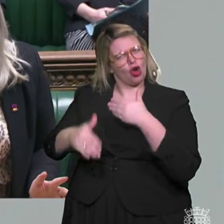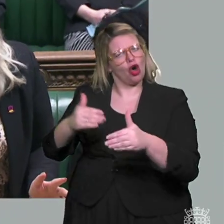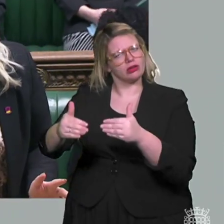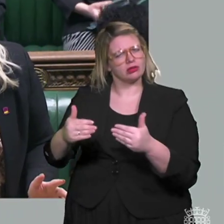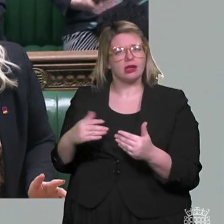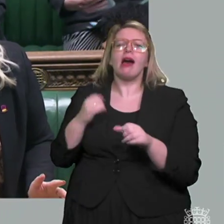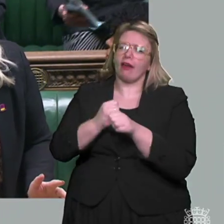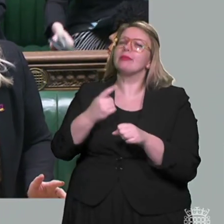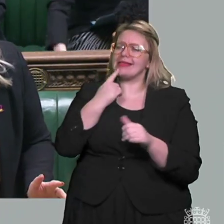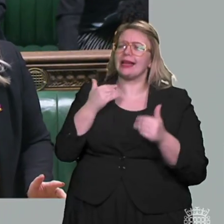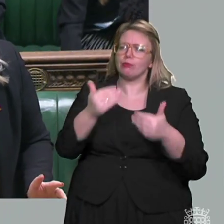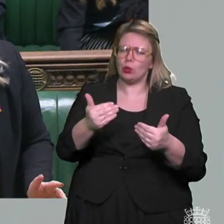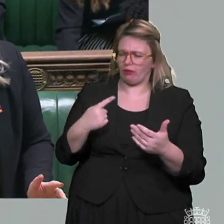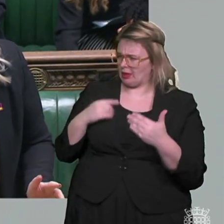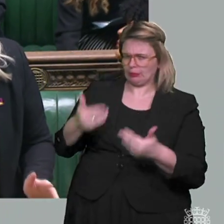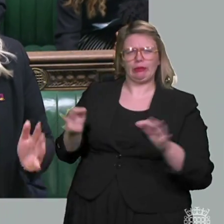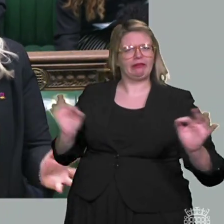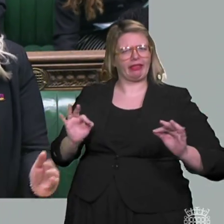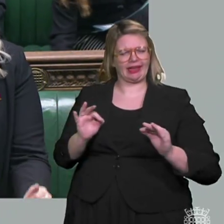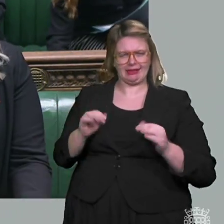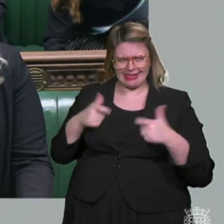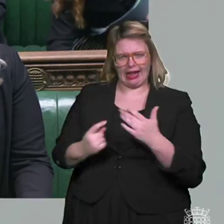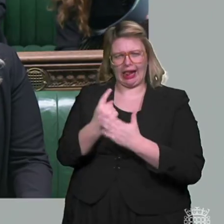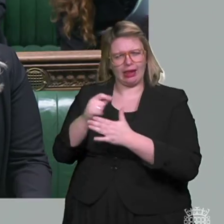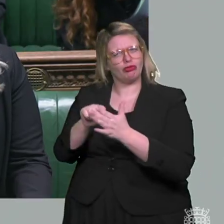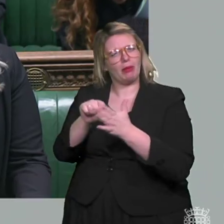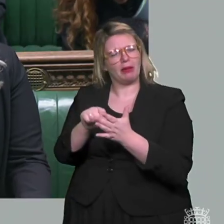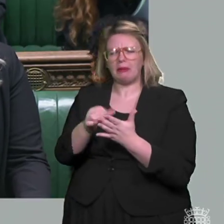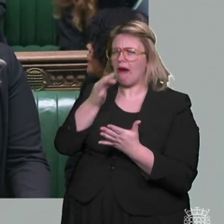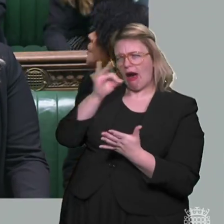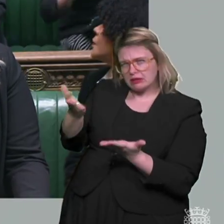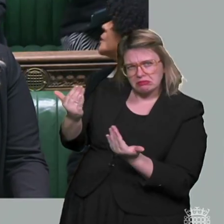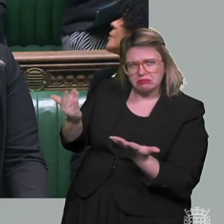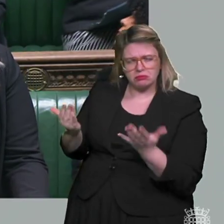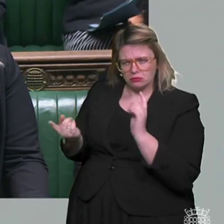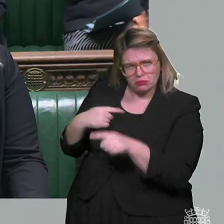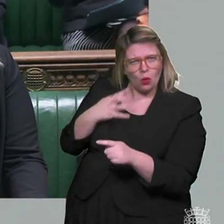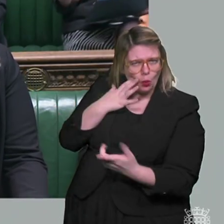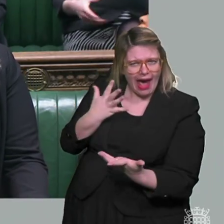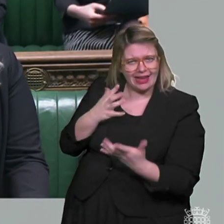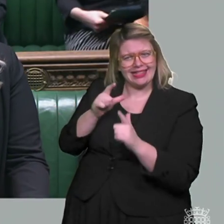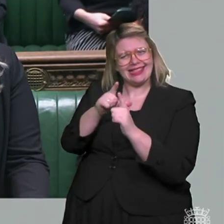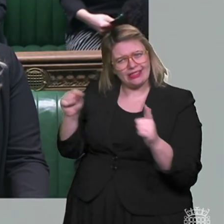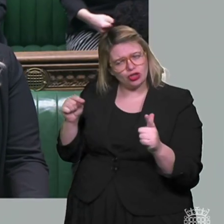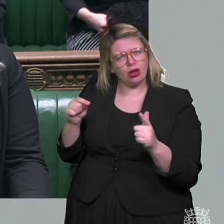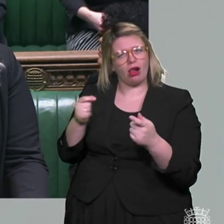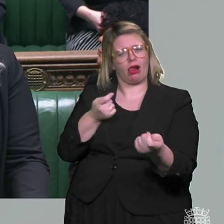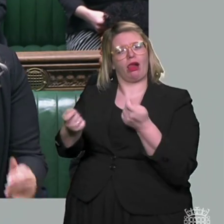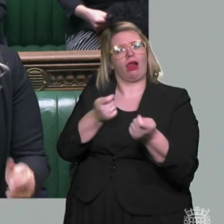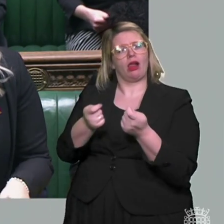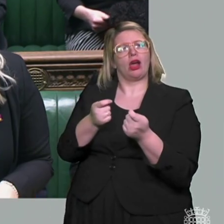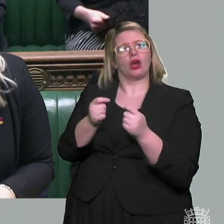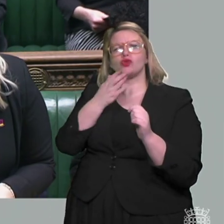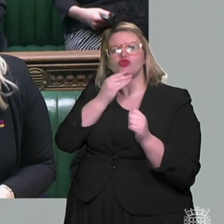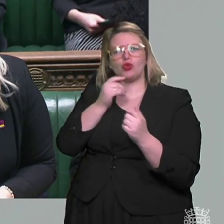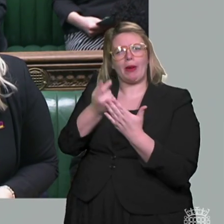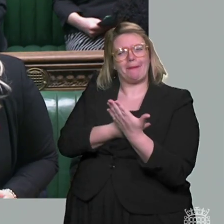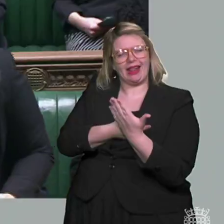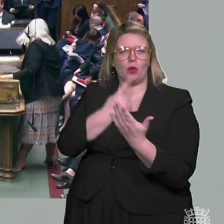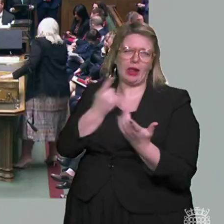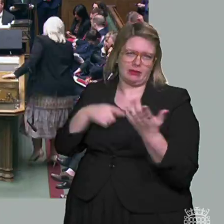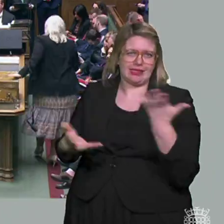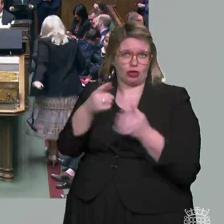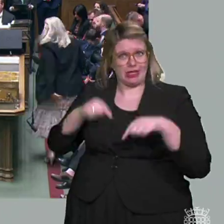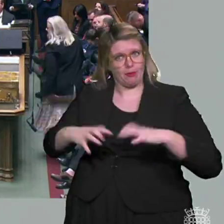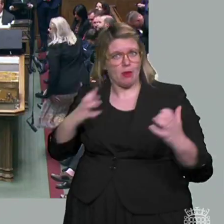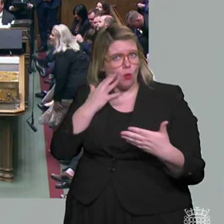Another delay, another broken promise—can the Secretary of State tell us when we can expect to see the digital markets, competition and consumer Bill finally laid before Parliament?